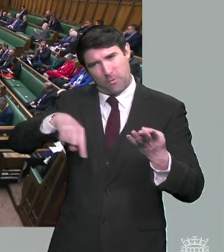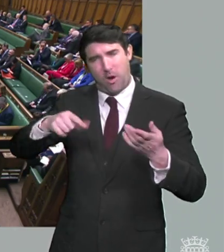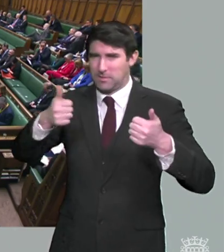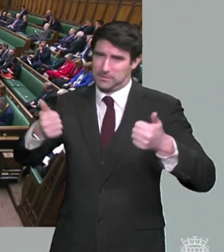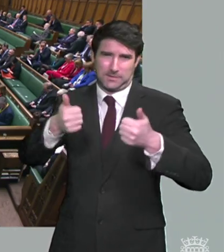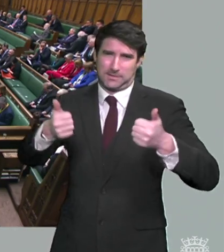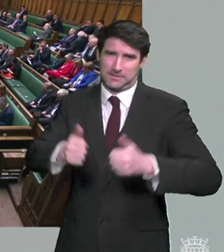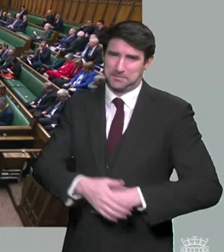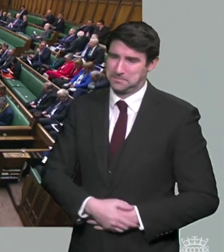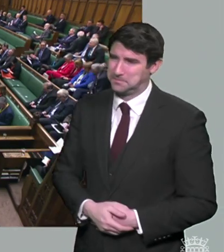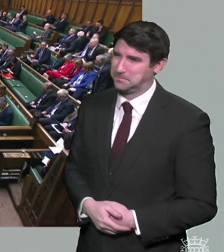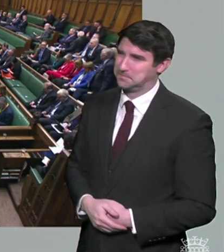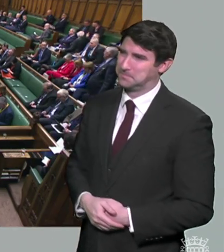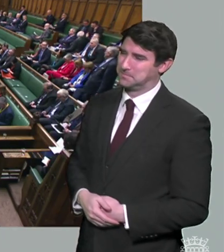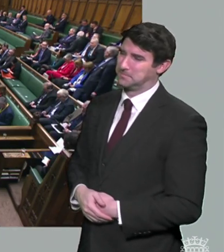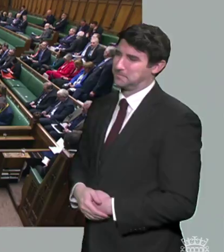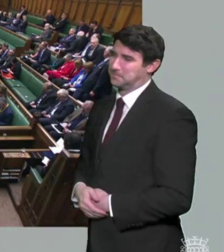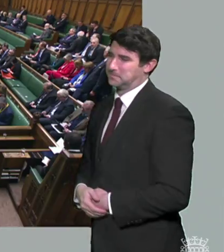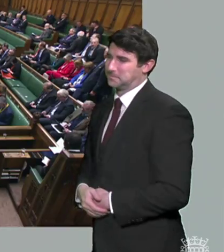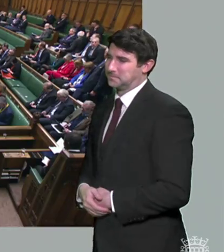I call the shadow Minister.